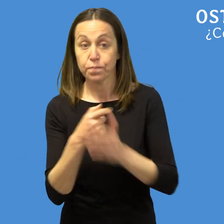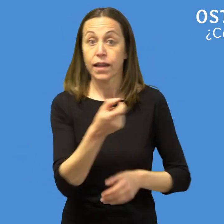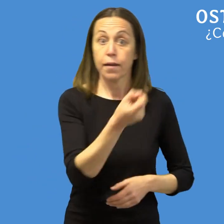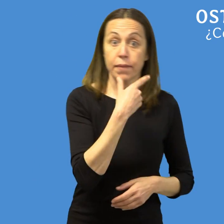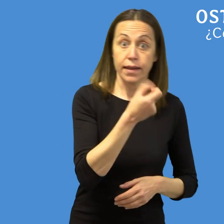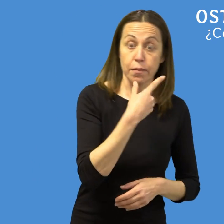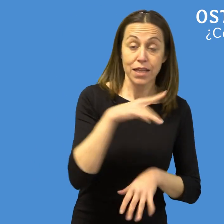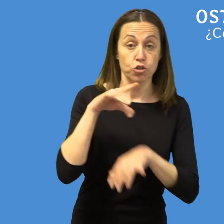droga